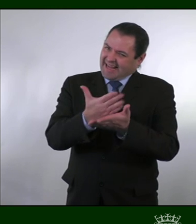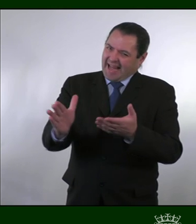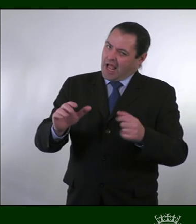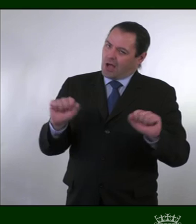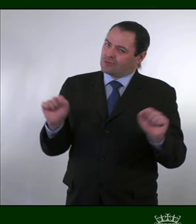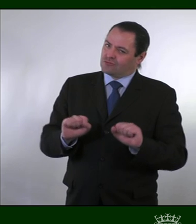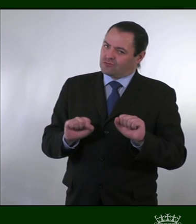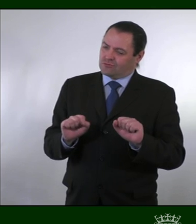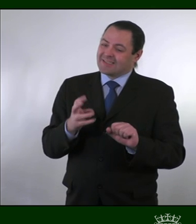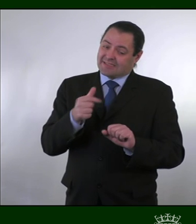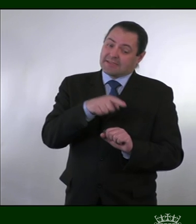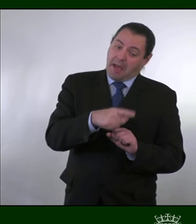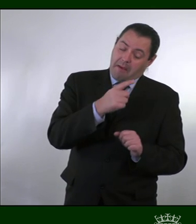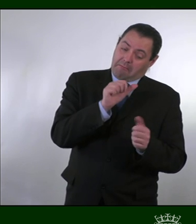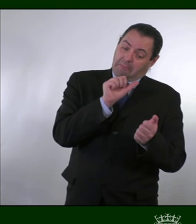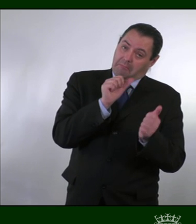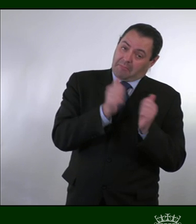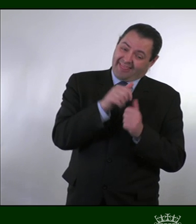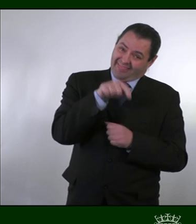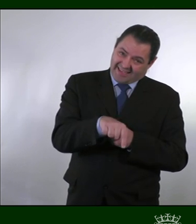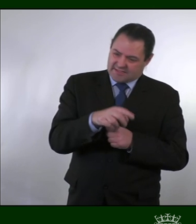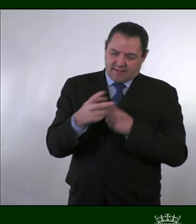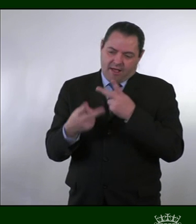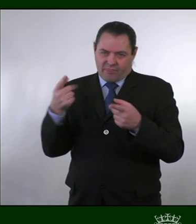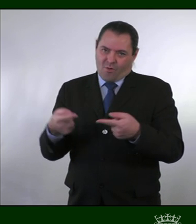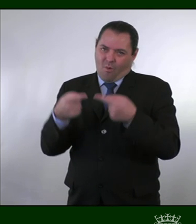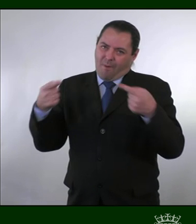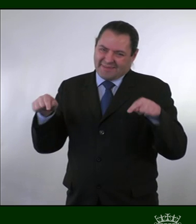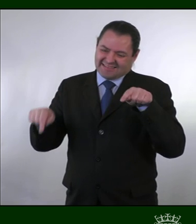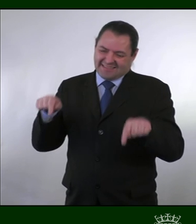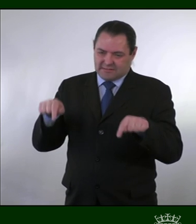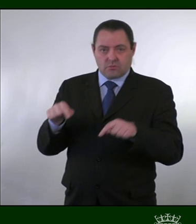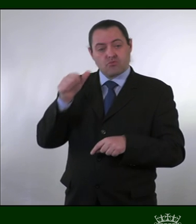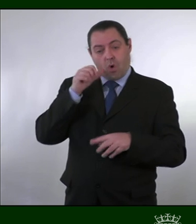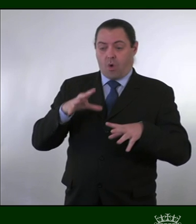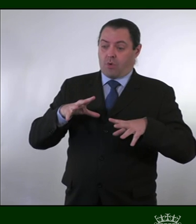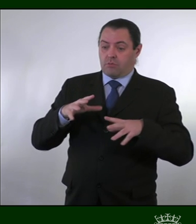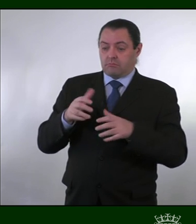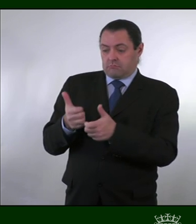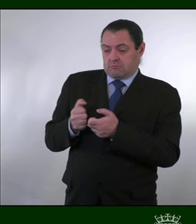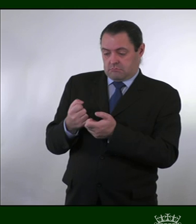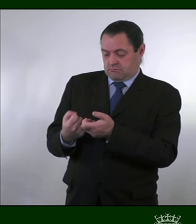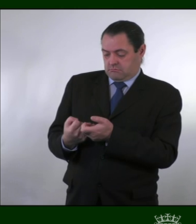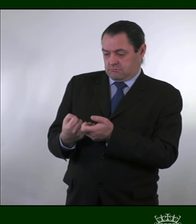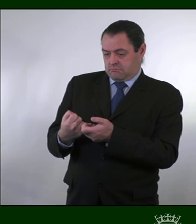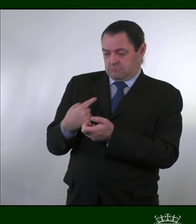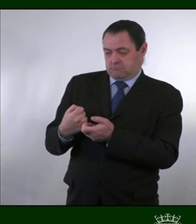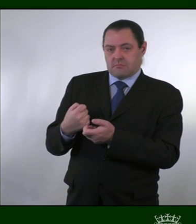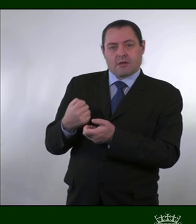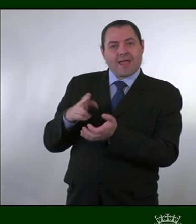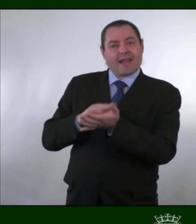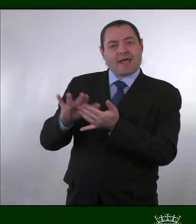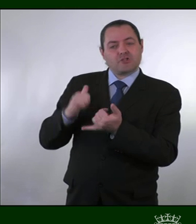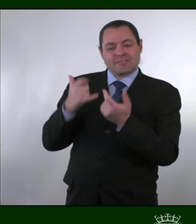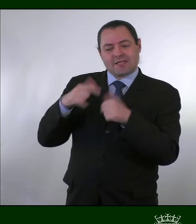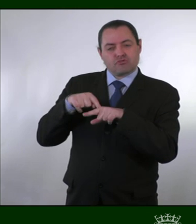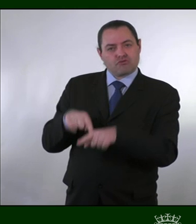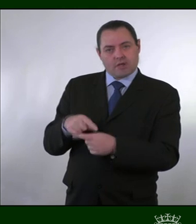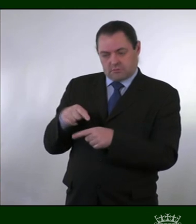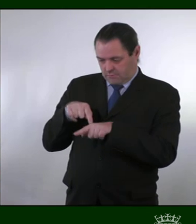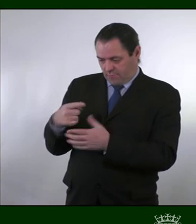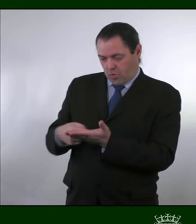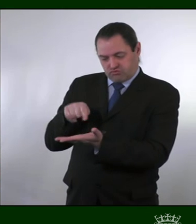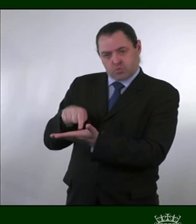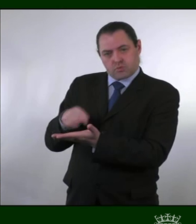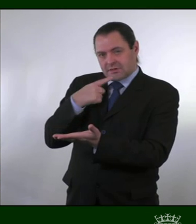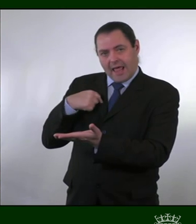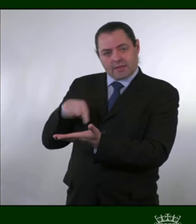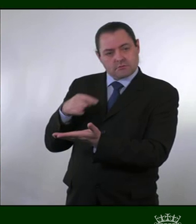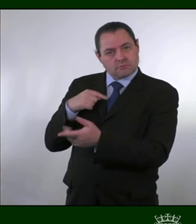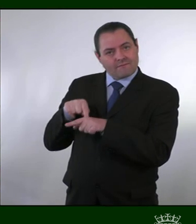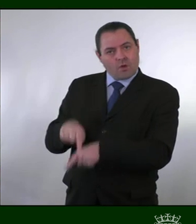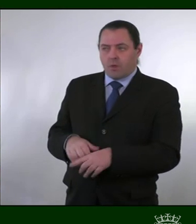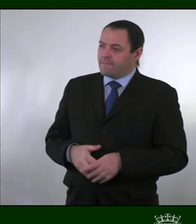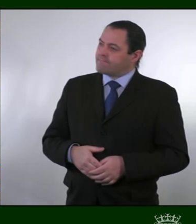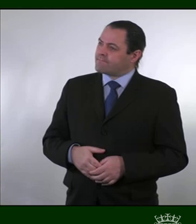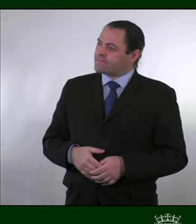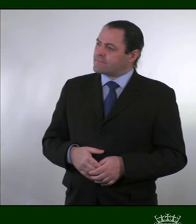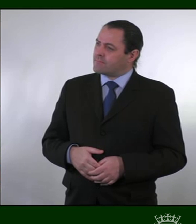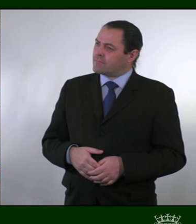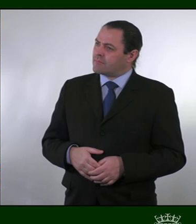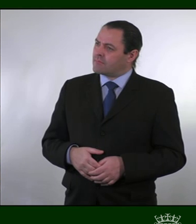What everybody would expect is that everybody who gets pinged and gets contacted by NHS Test and Trace should follow the rules.